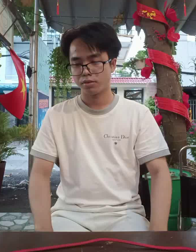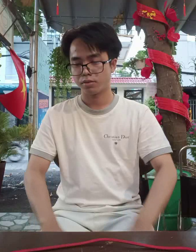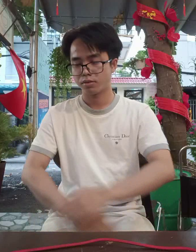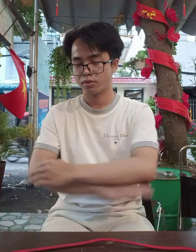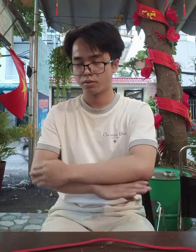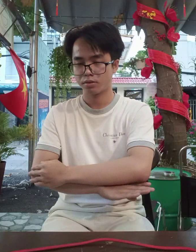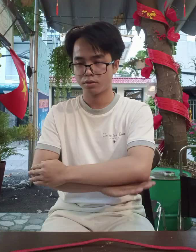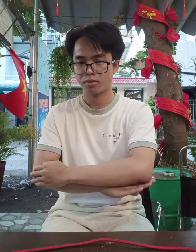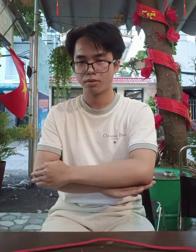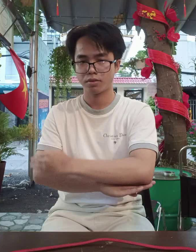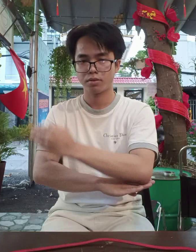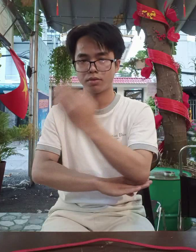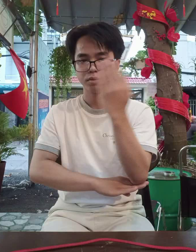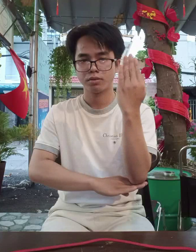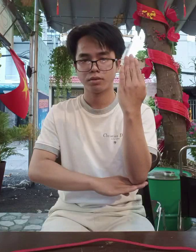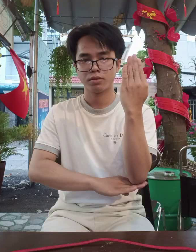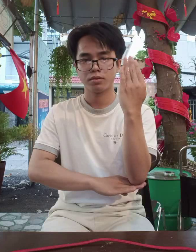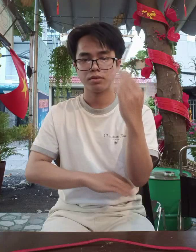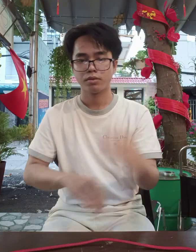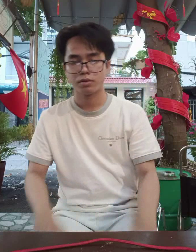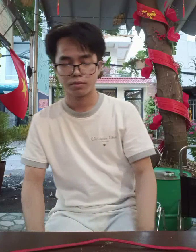buoi sang